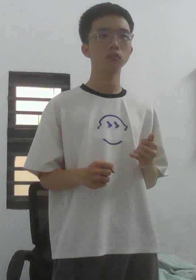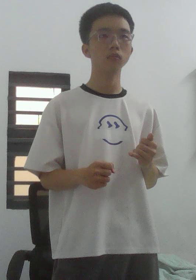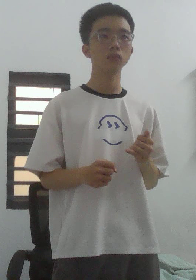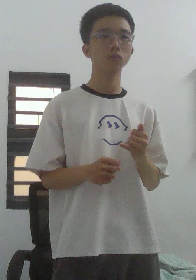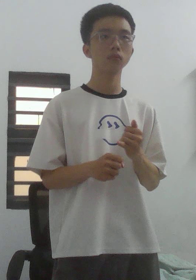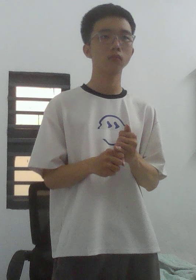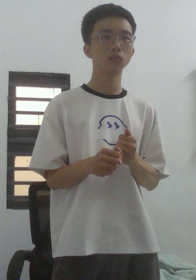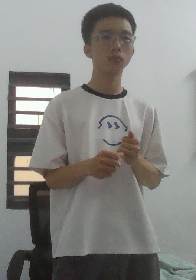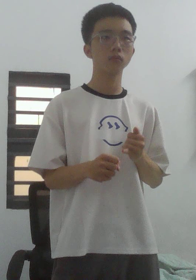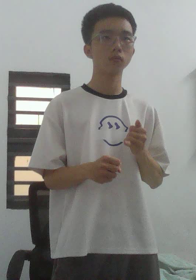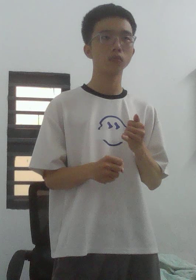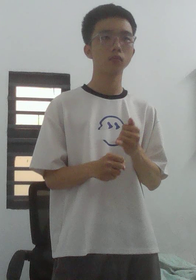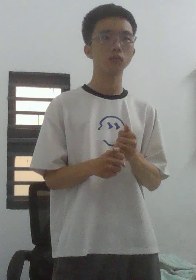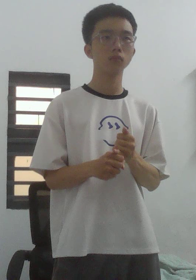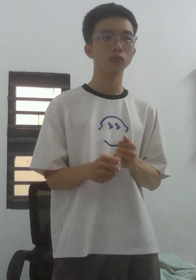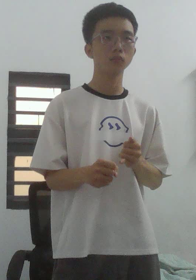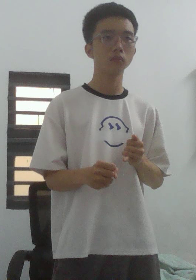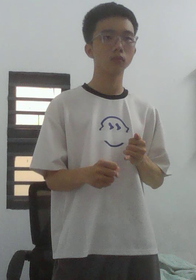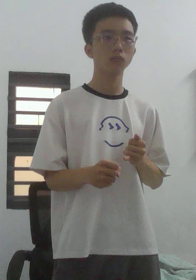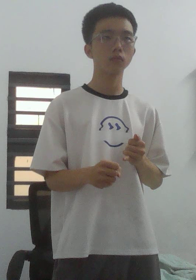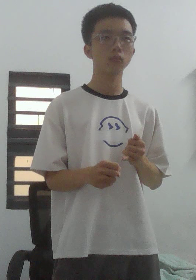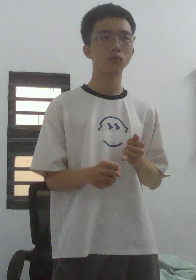cuoi nam